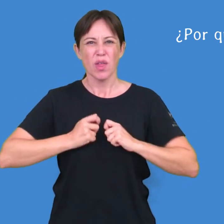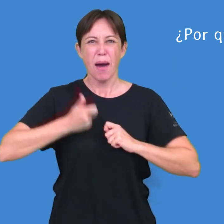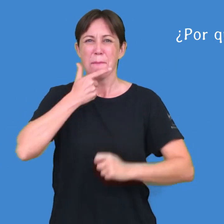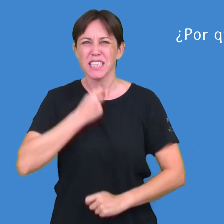más cantidad